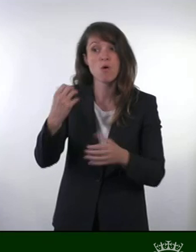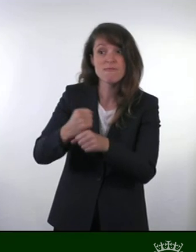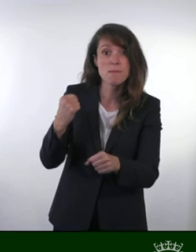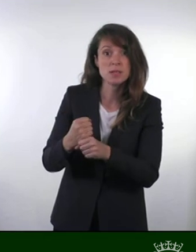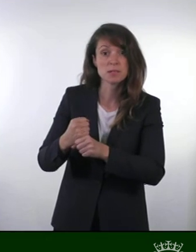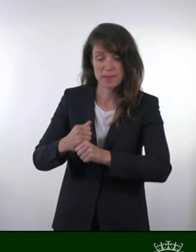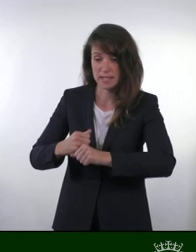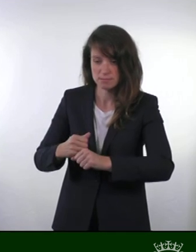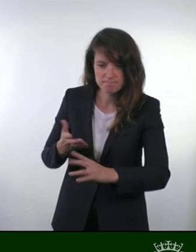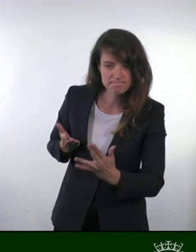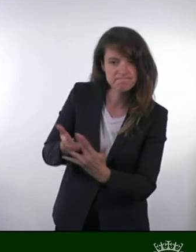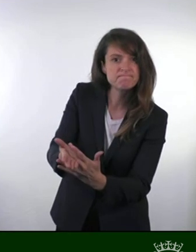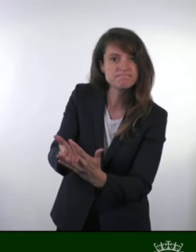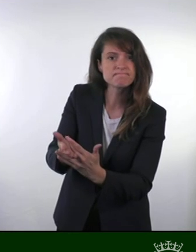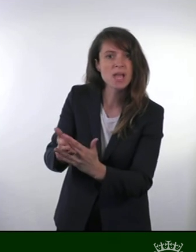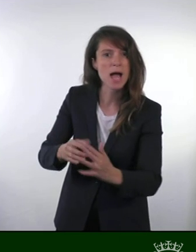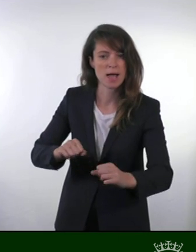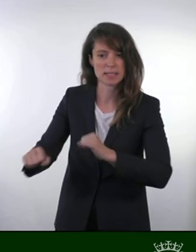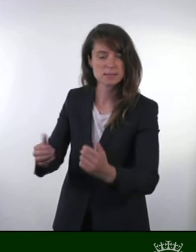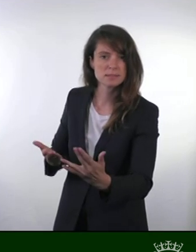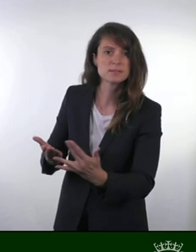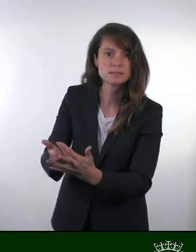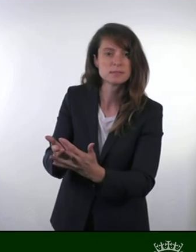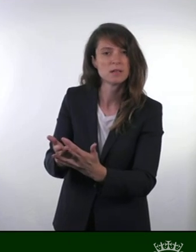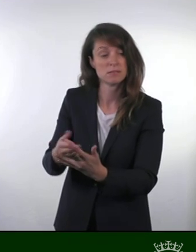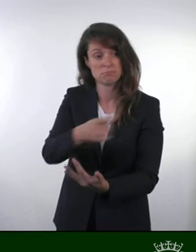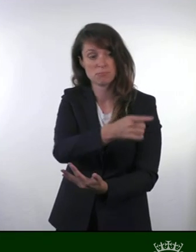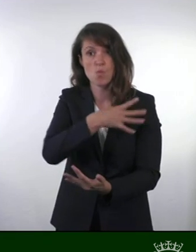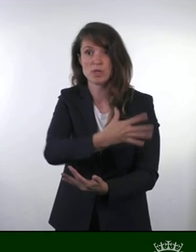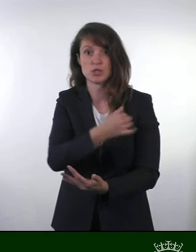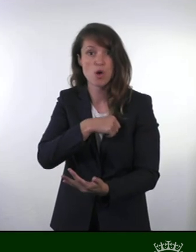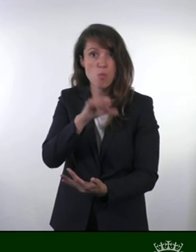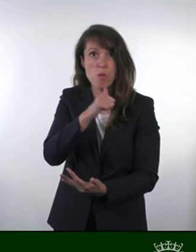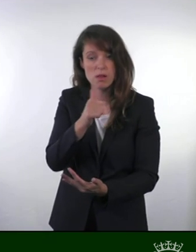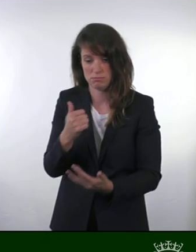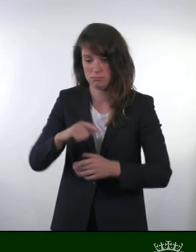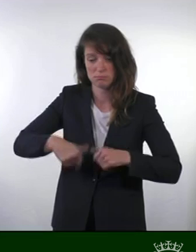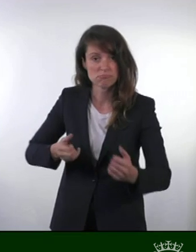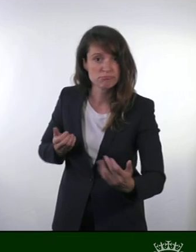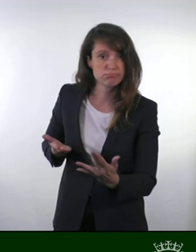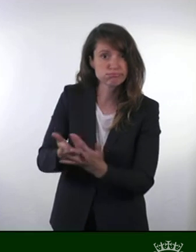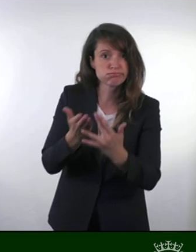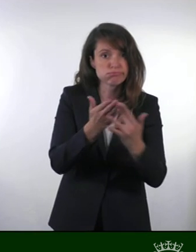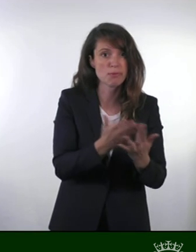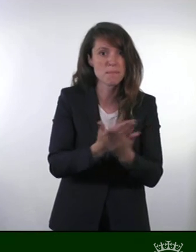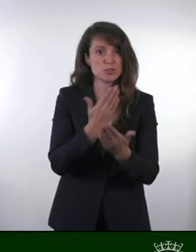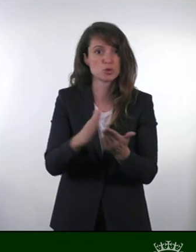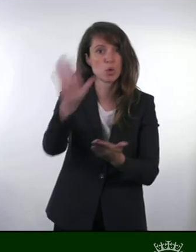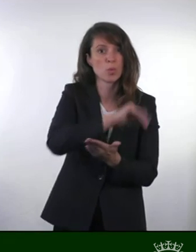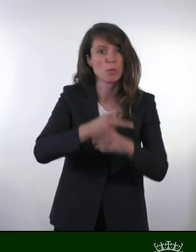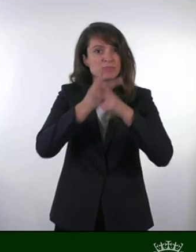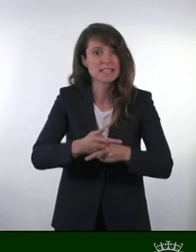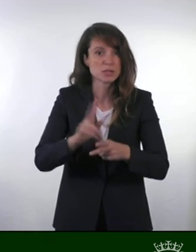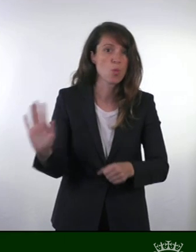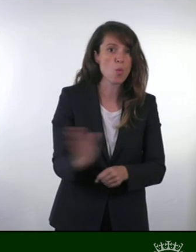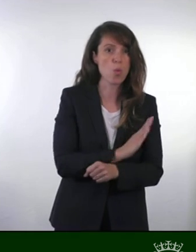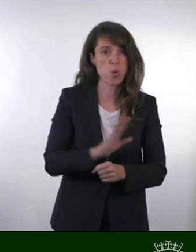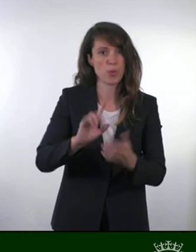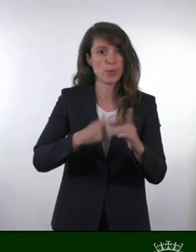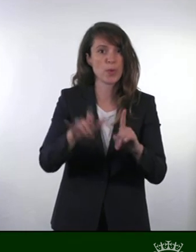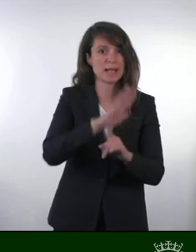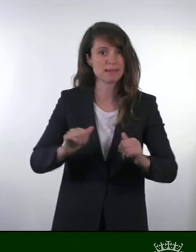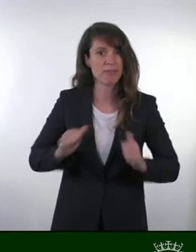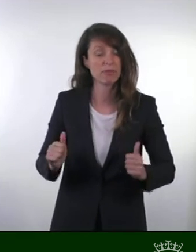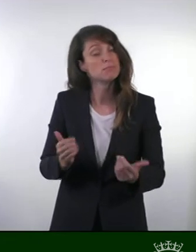He wants to know whether we will act in future to ensure that we protect the health of the entire country, and I can tell him that we will, absolutely.